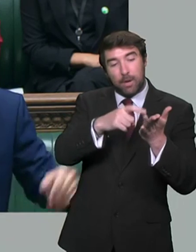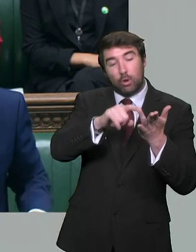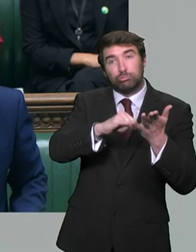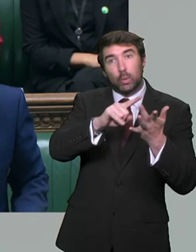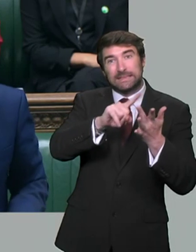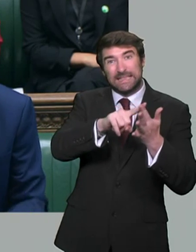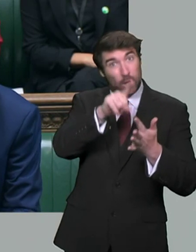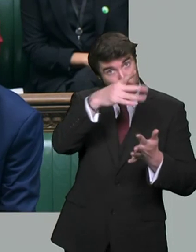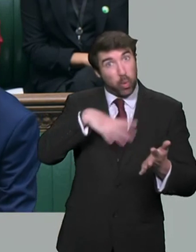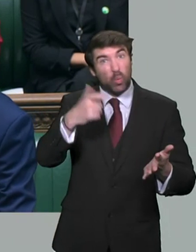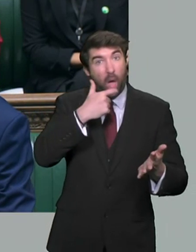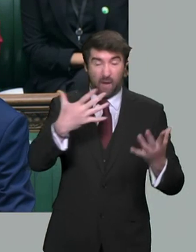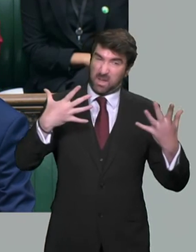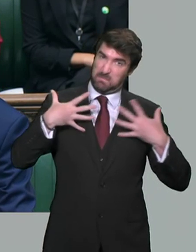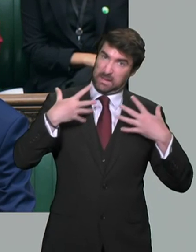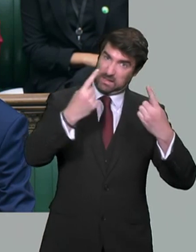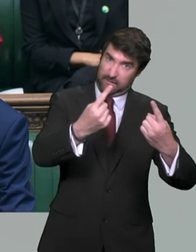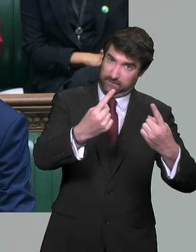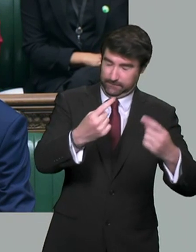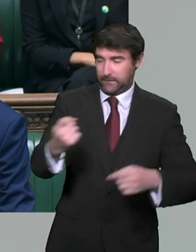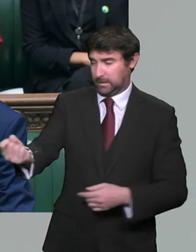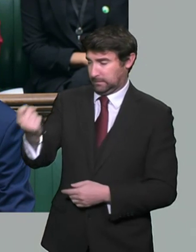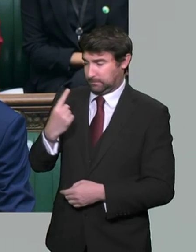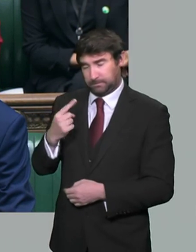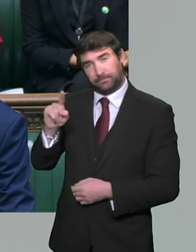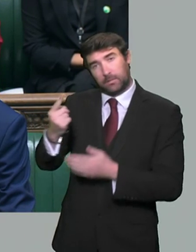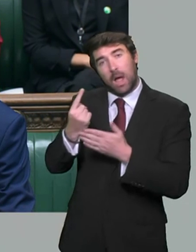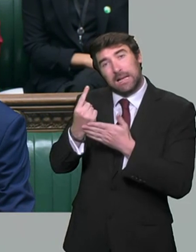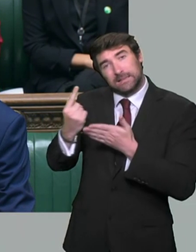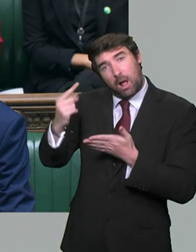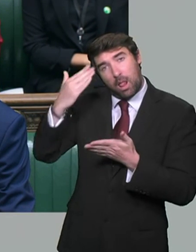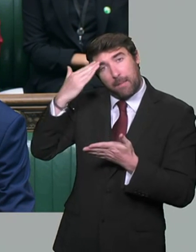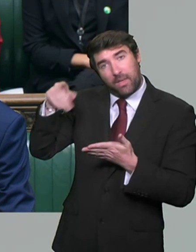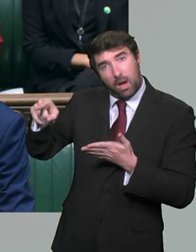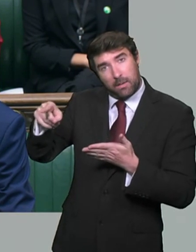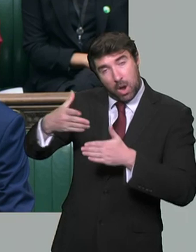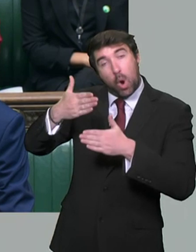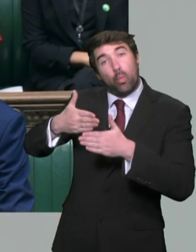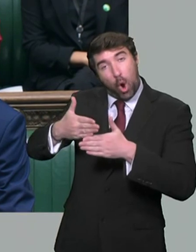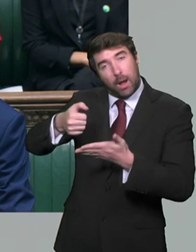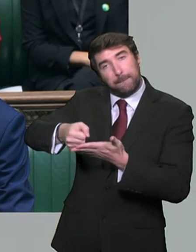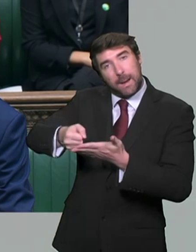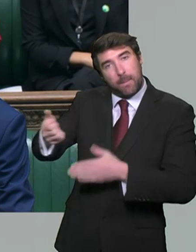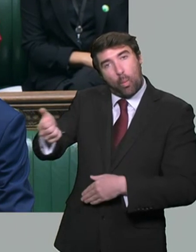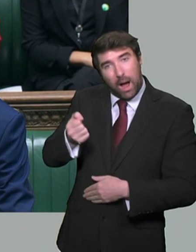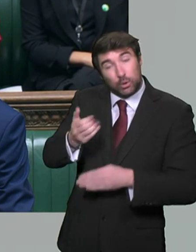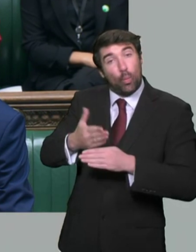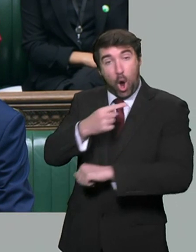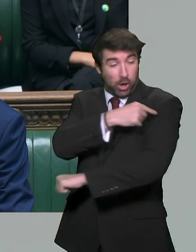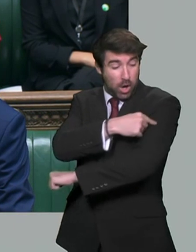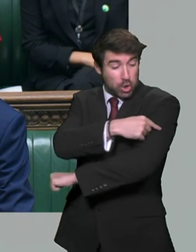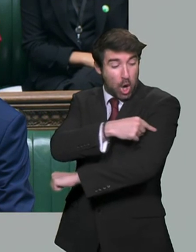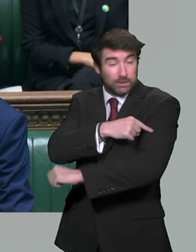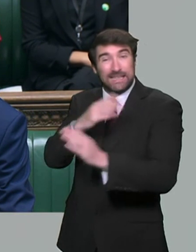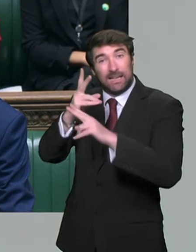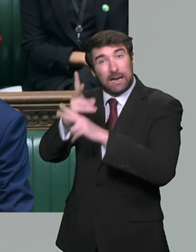Laugh away. A single mother working on the minimum wage in a nursing home, she got in touch with me.